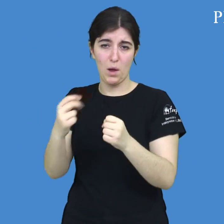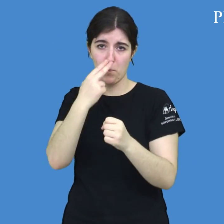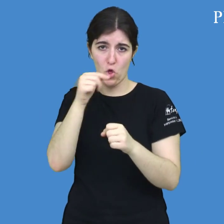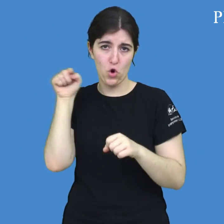pie